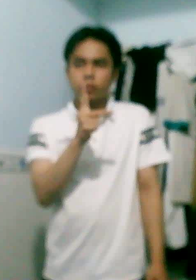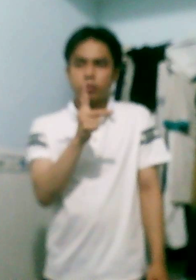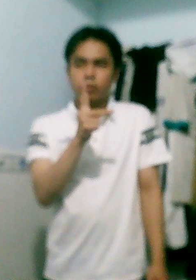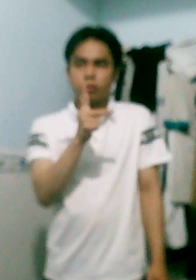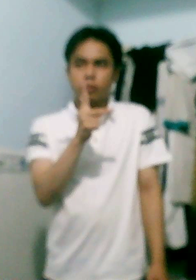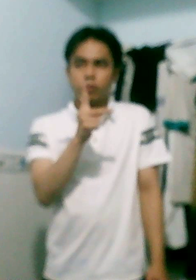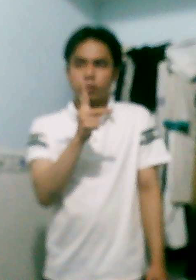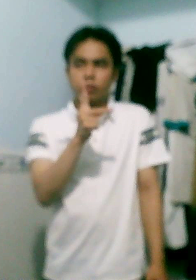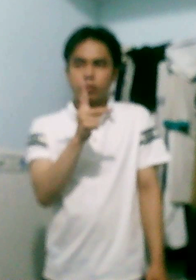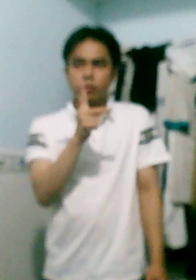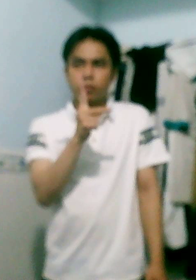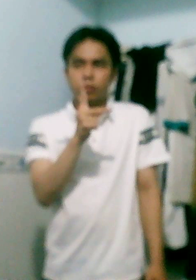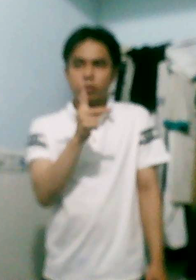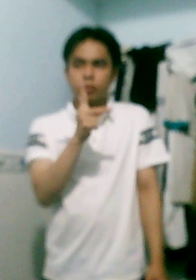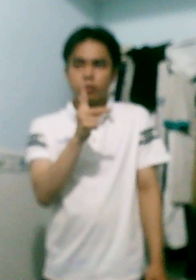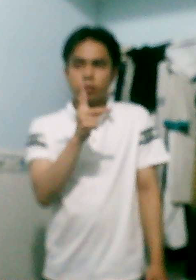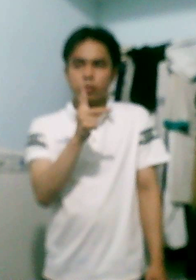k